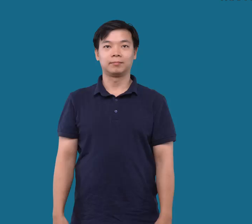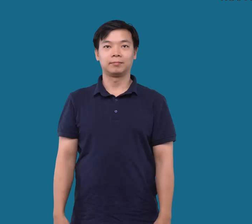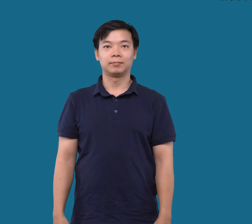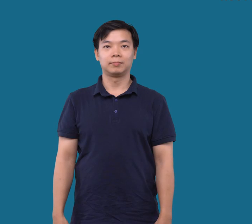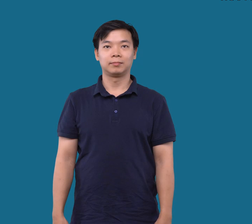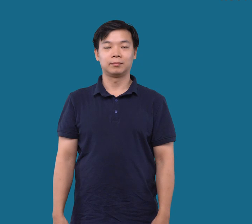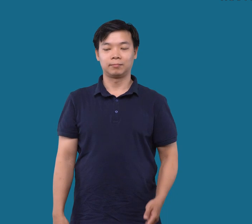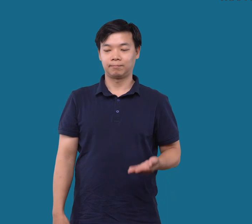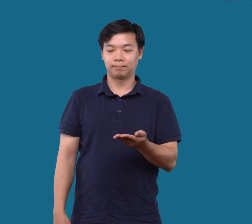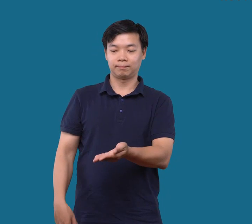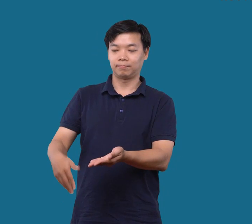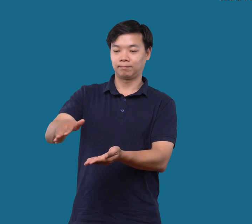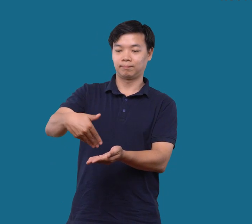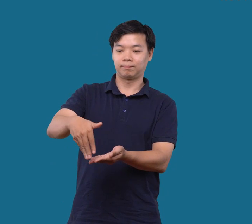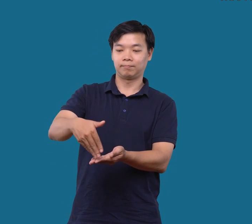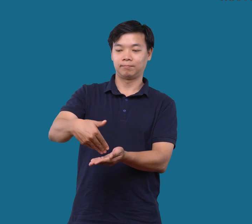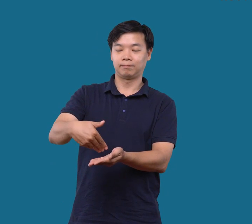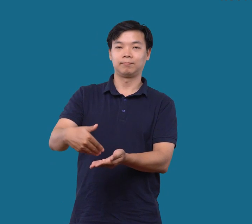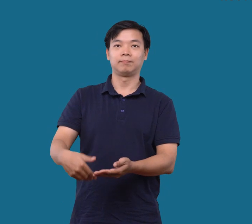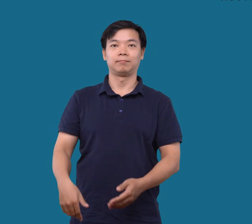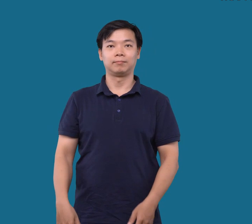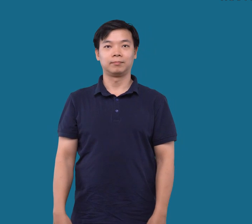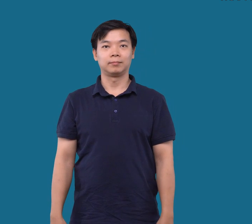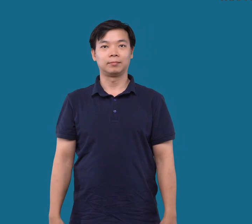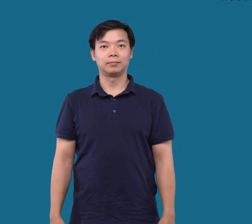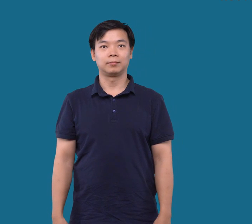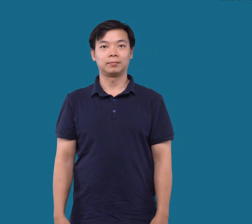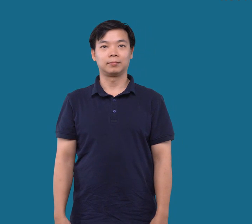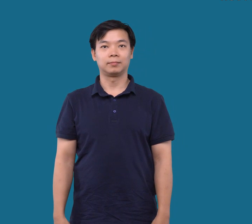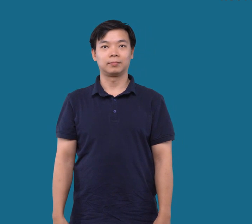hót rác (cái hót rác)